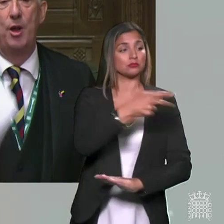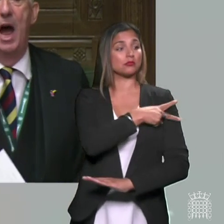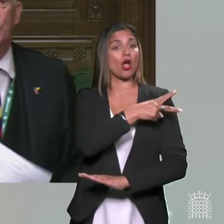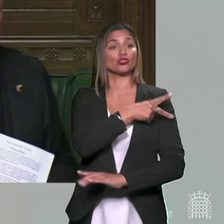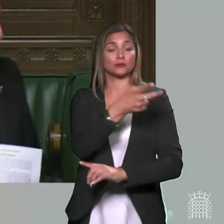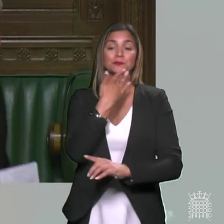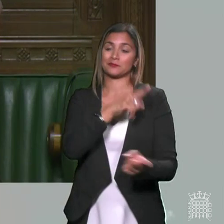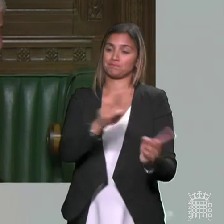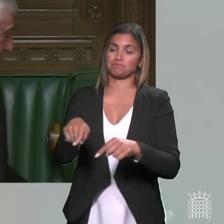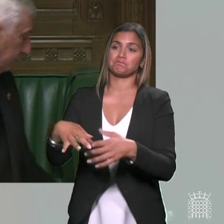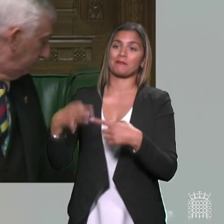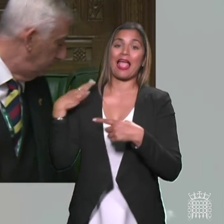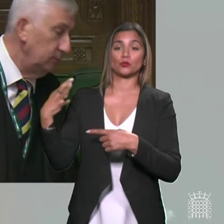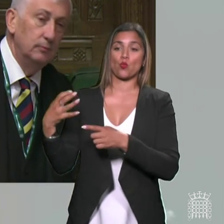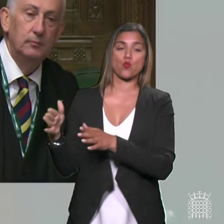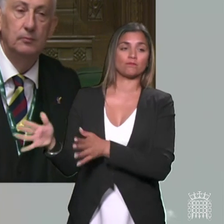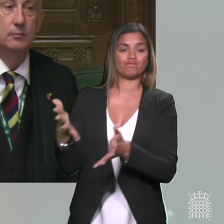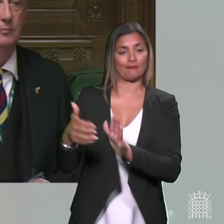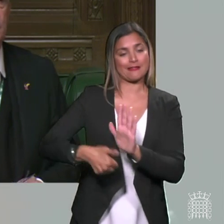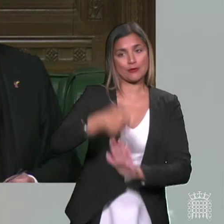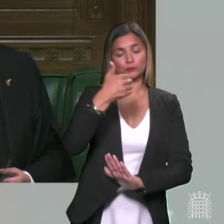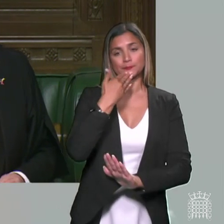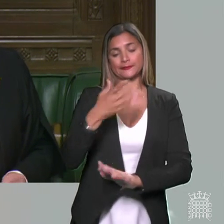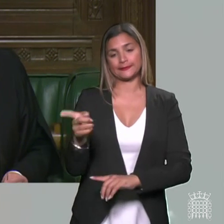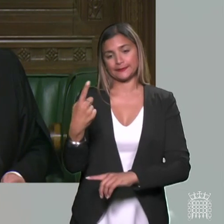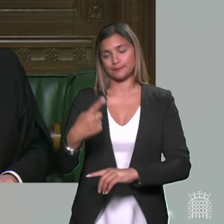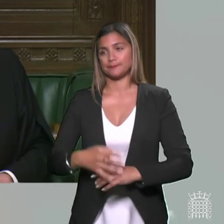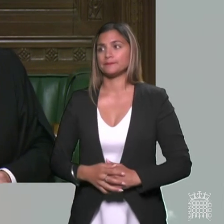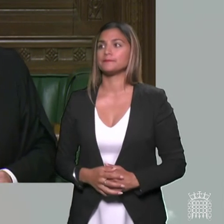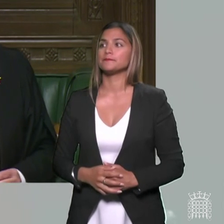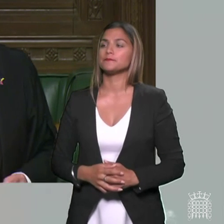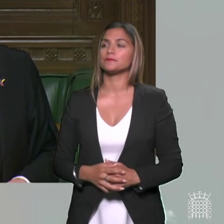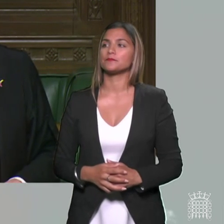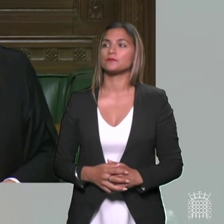Serjeant, deal with them.